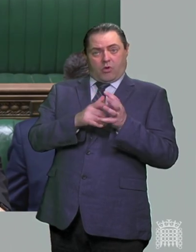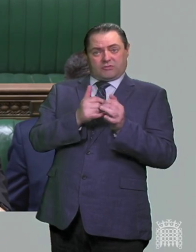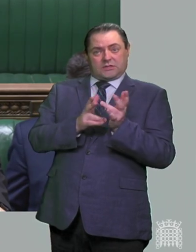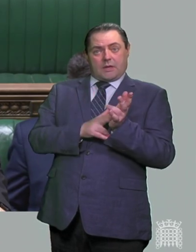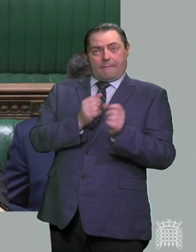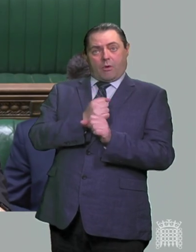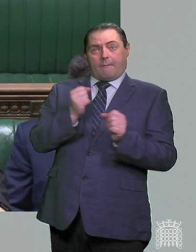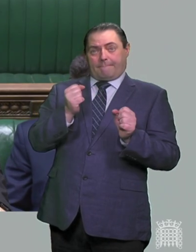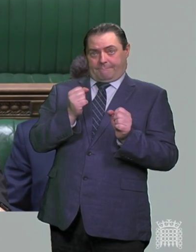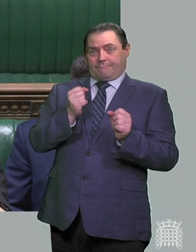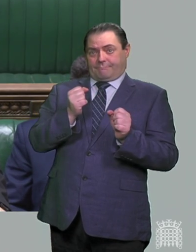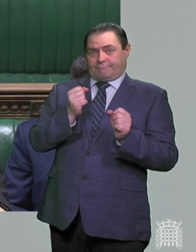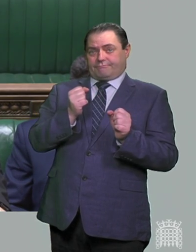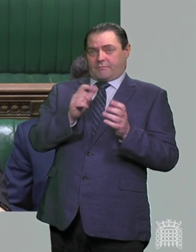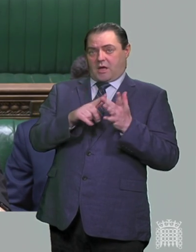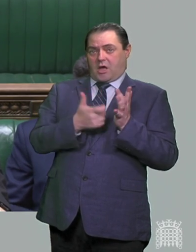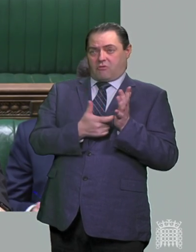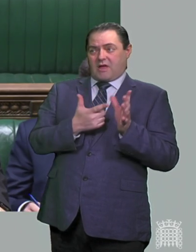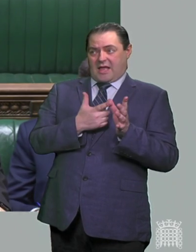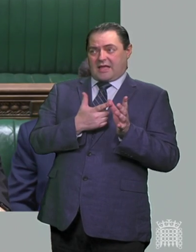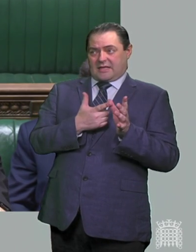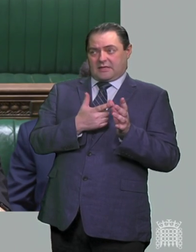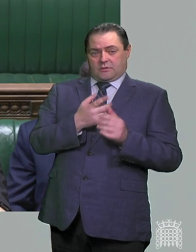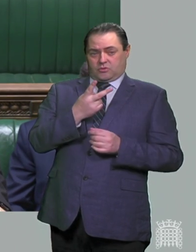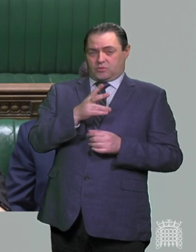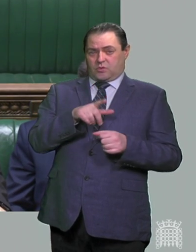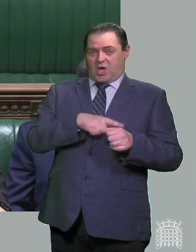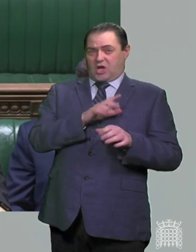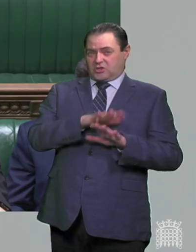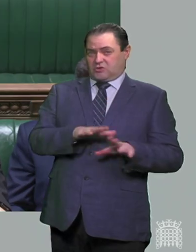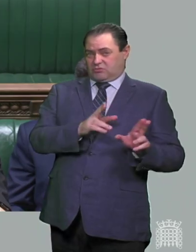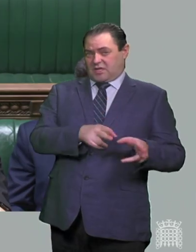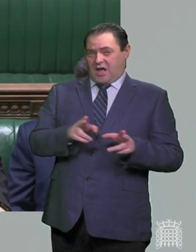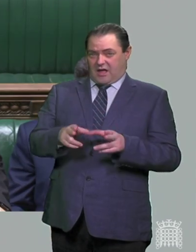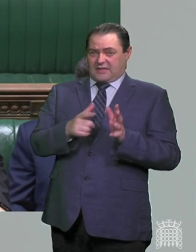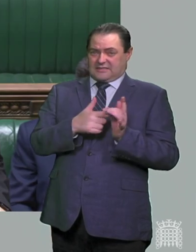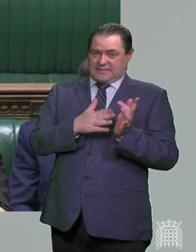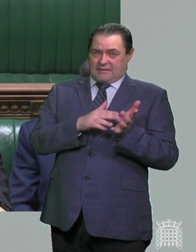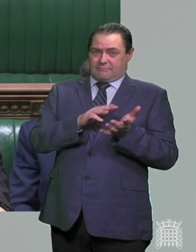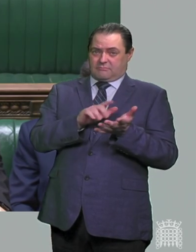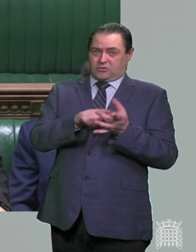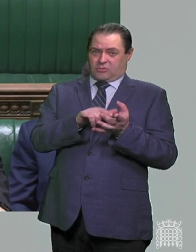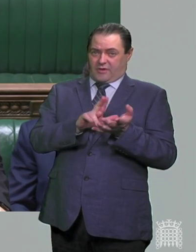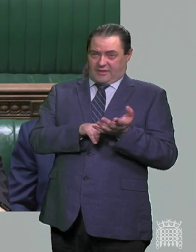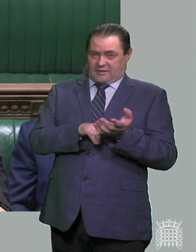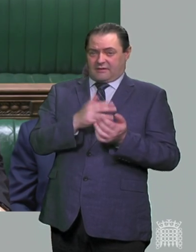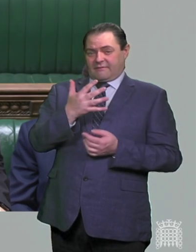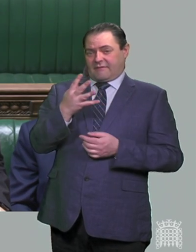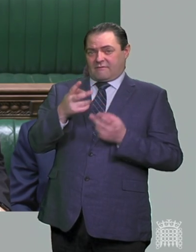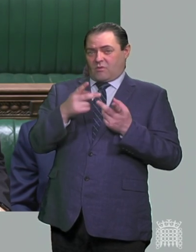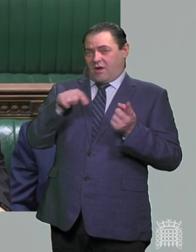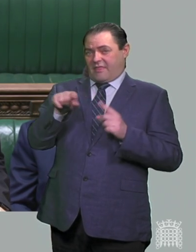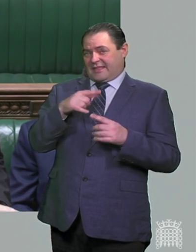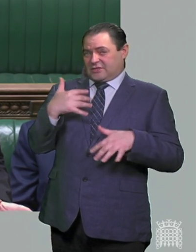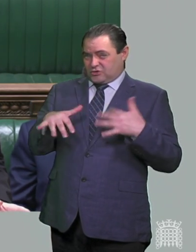My thoughts are with those who were affected by this atrocity, which caused the death of two young children, Tim Parry and Johnathan Ball, and injured 54 others.